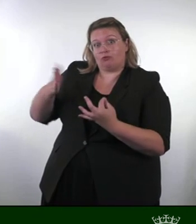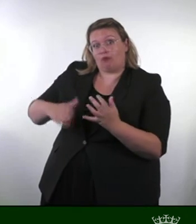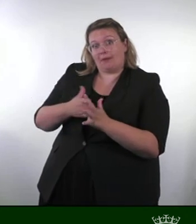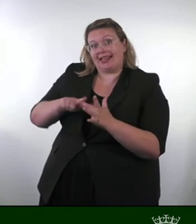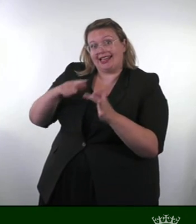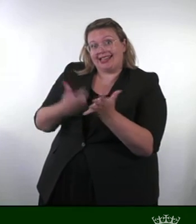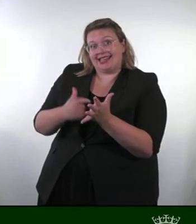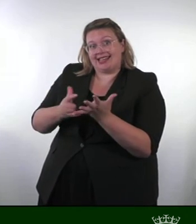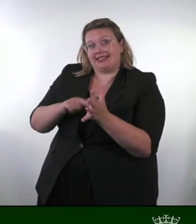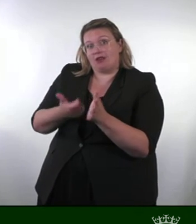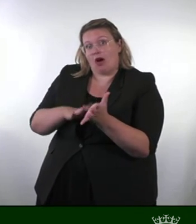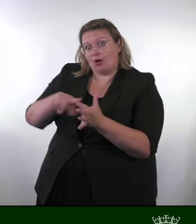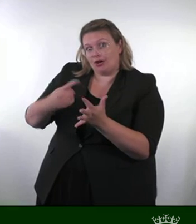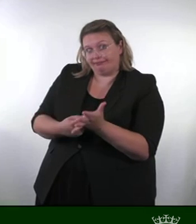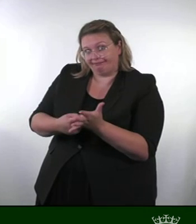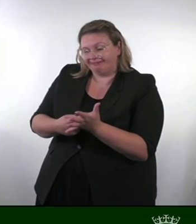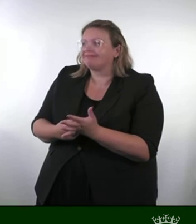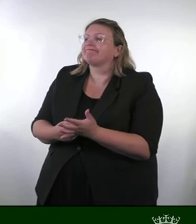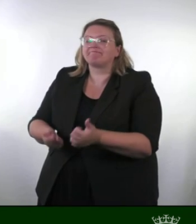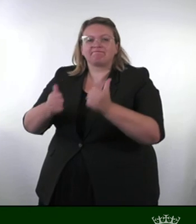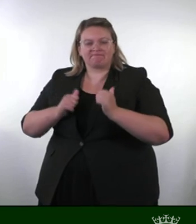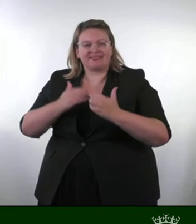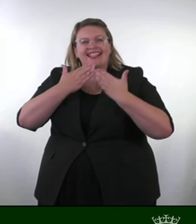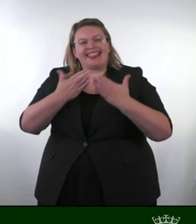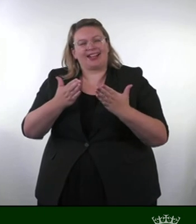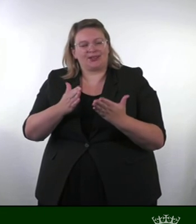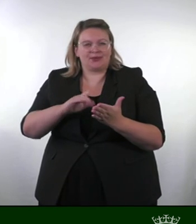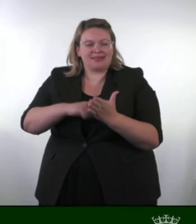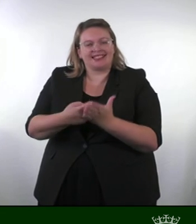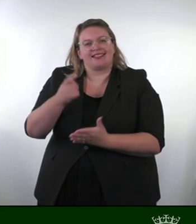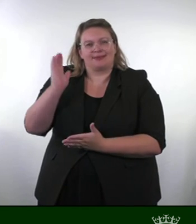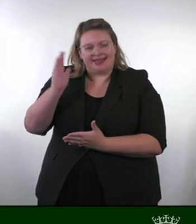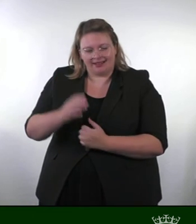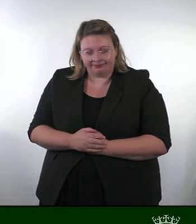Yesterday, I spoke to a mum who lives in London.